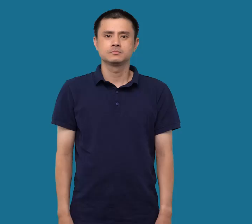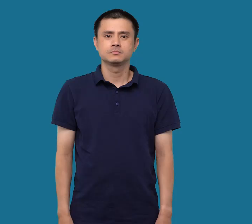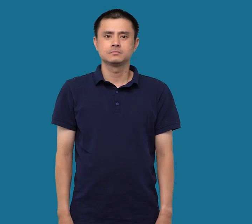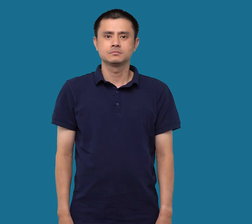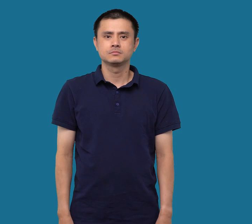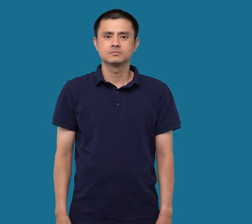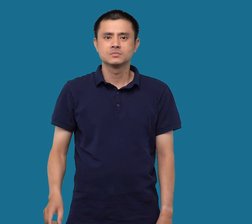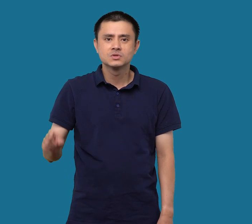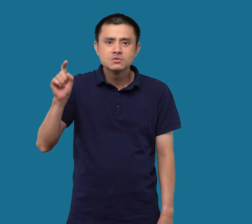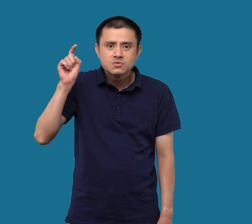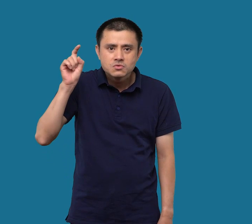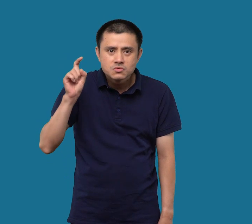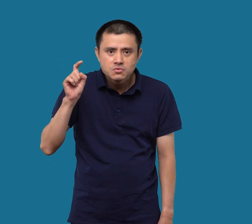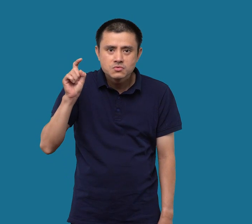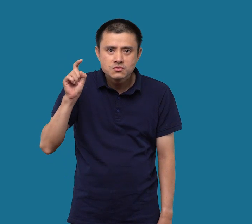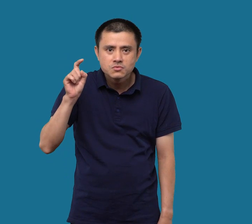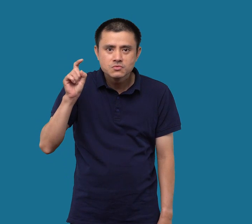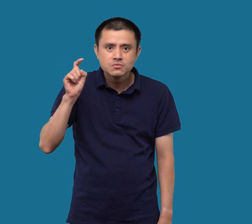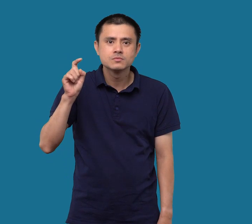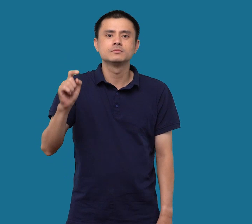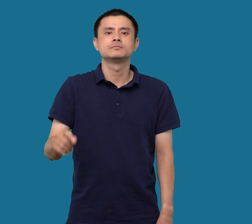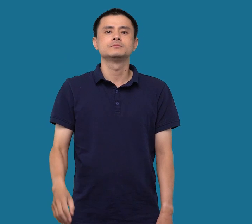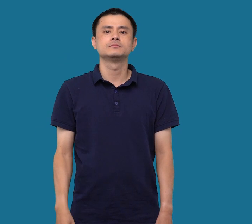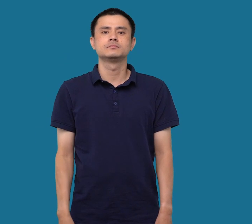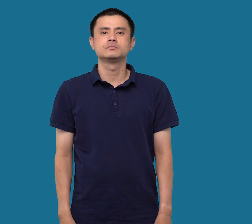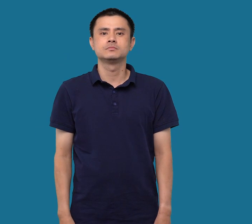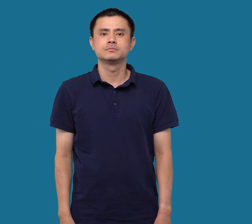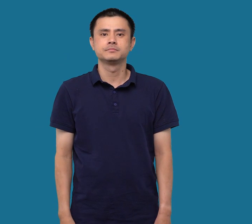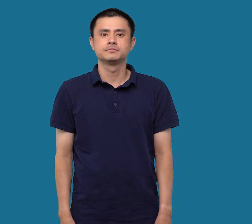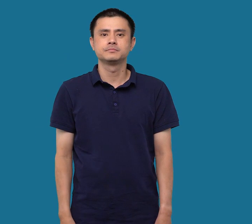gù lưng